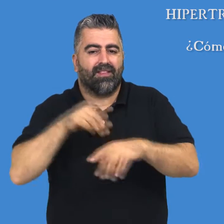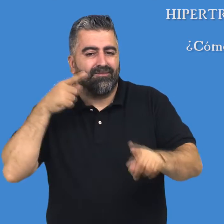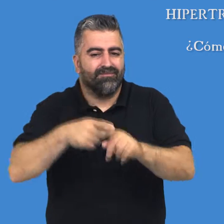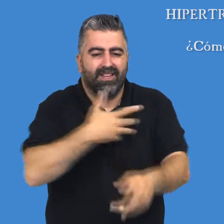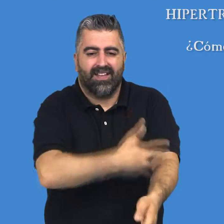objetivo